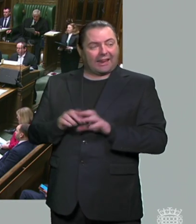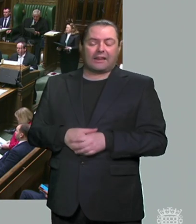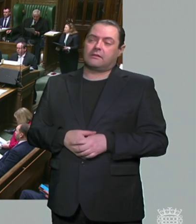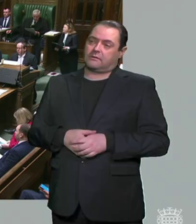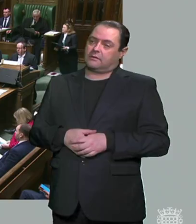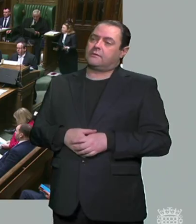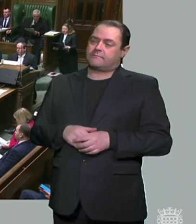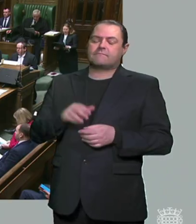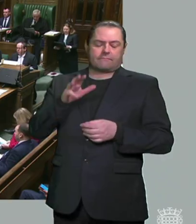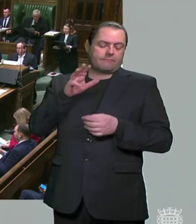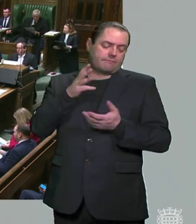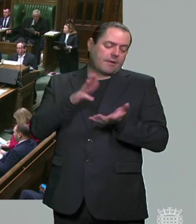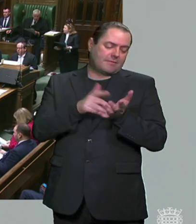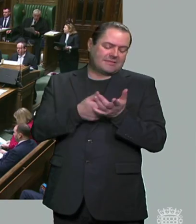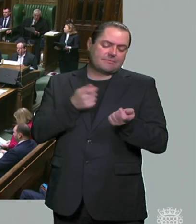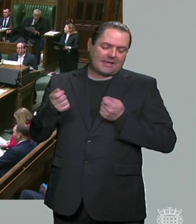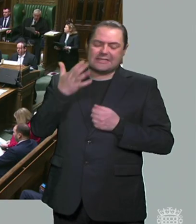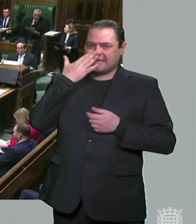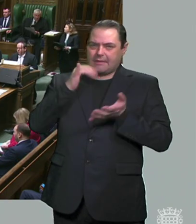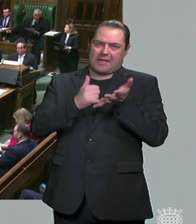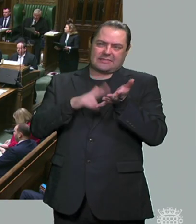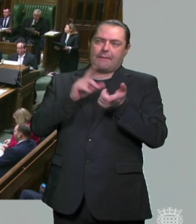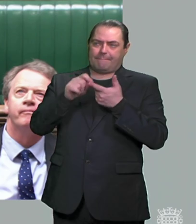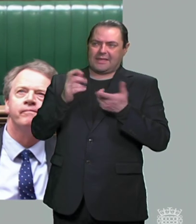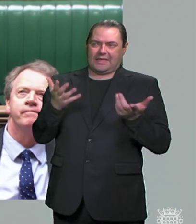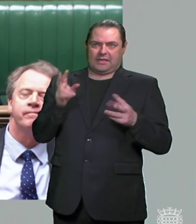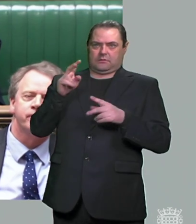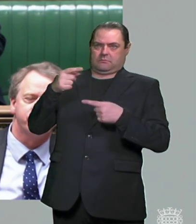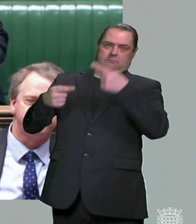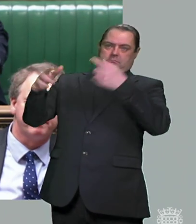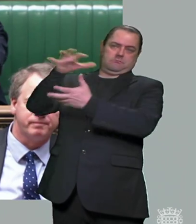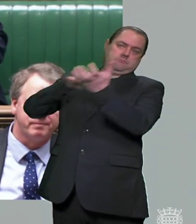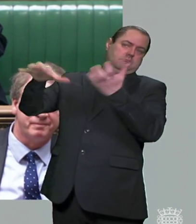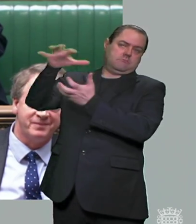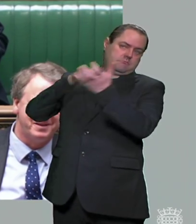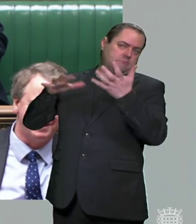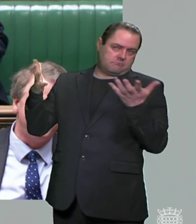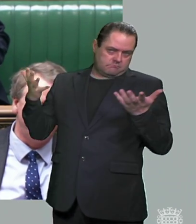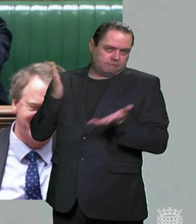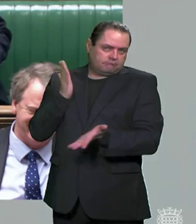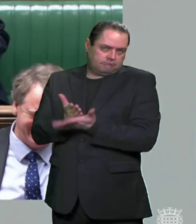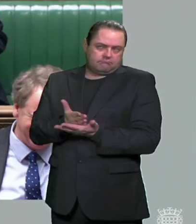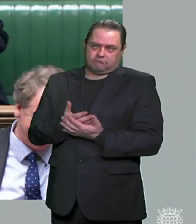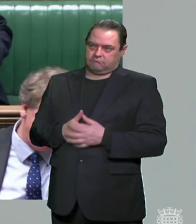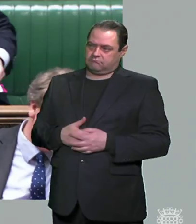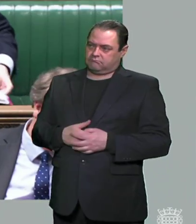It does seem that the SNP has decided to provide the country with compelling drama now that “Happy Valley” has ended.